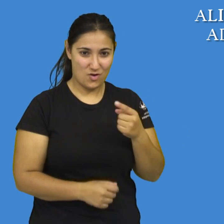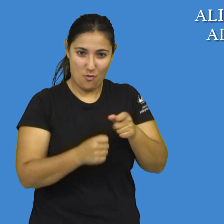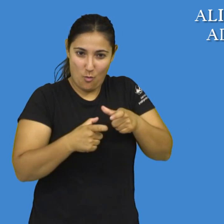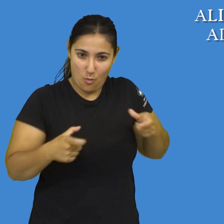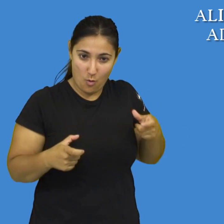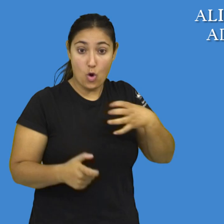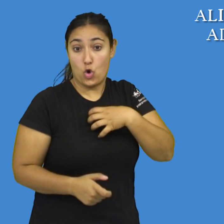incrementar